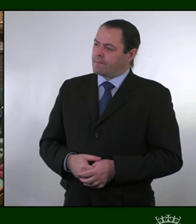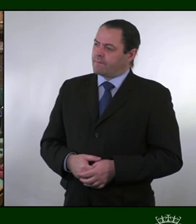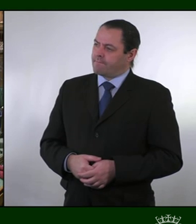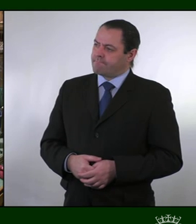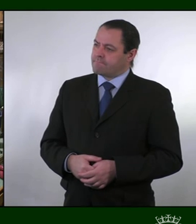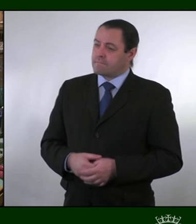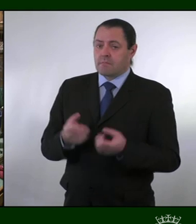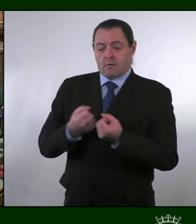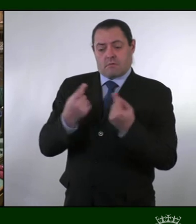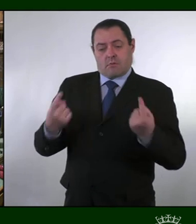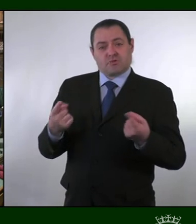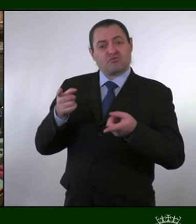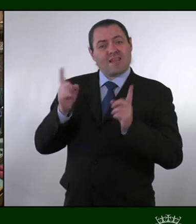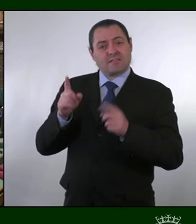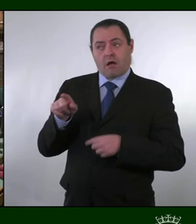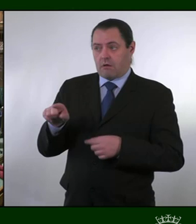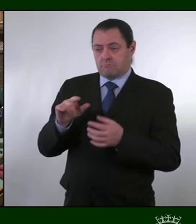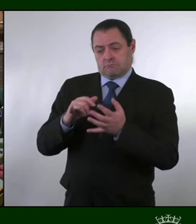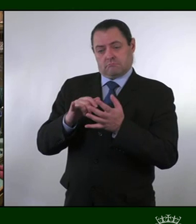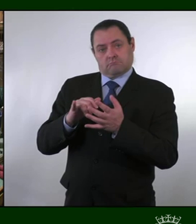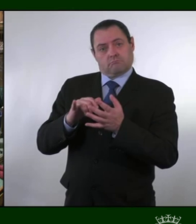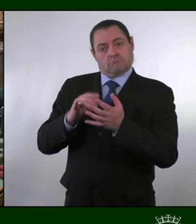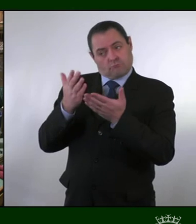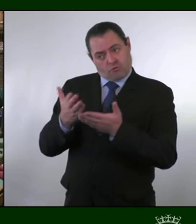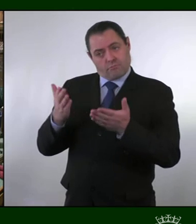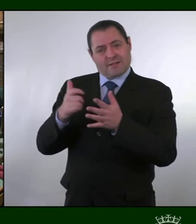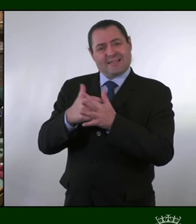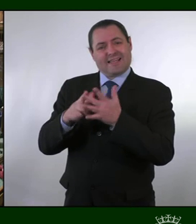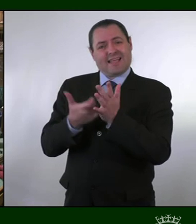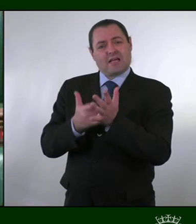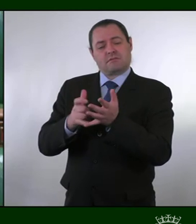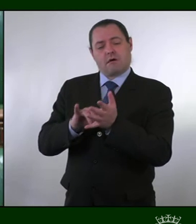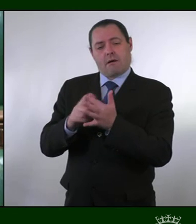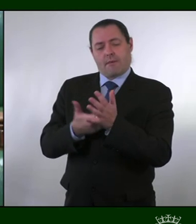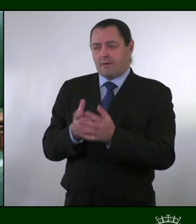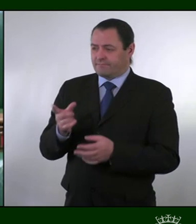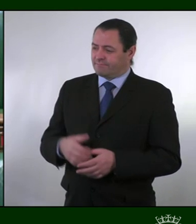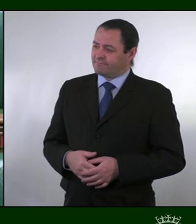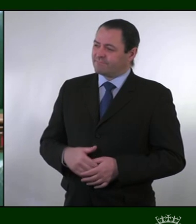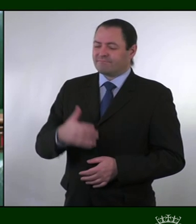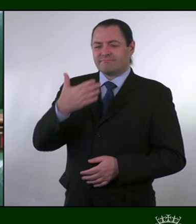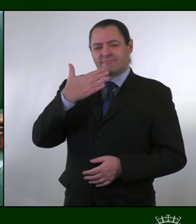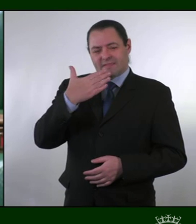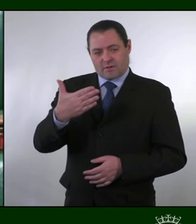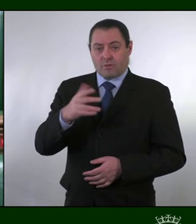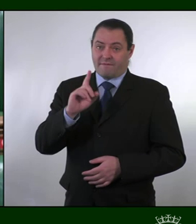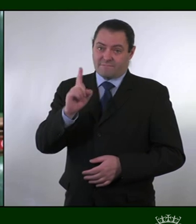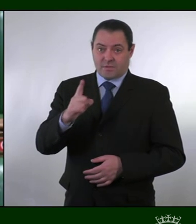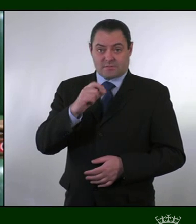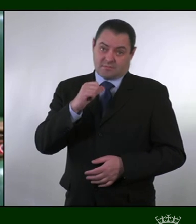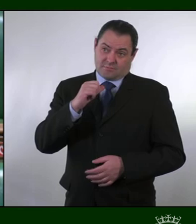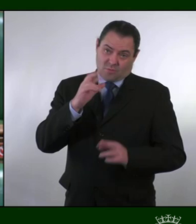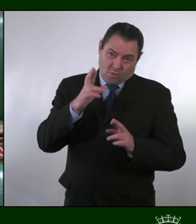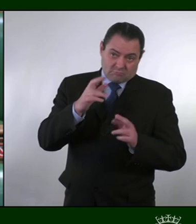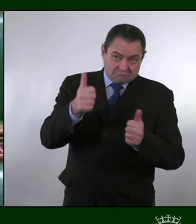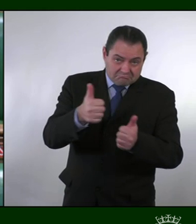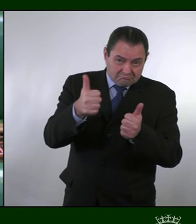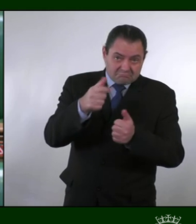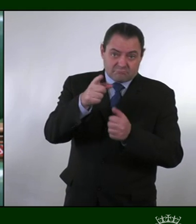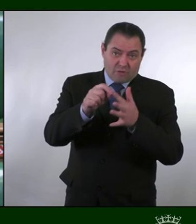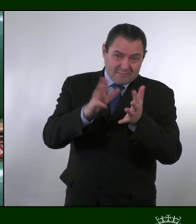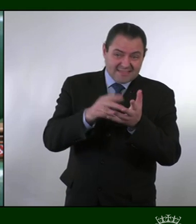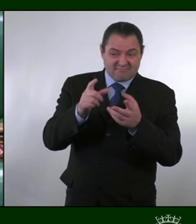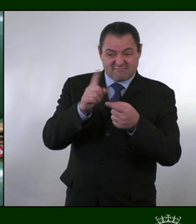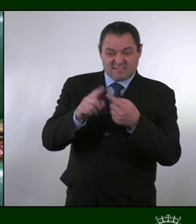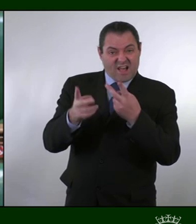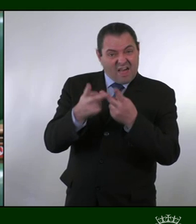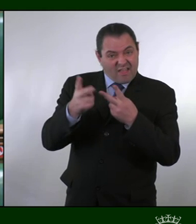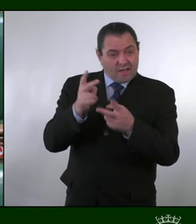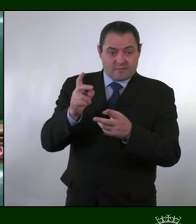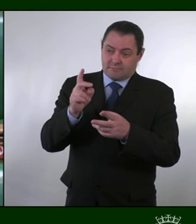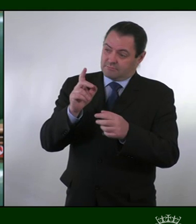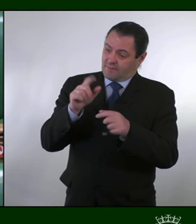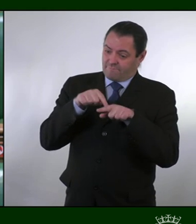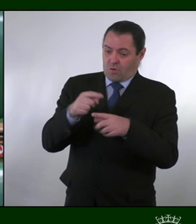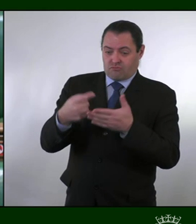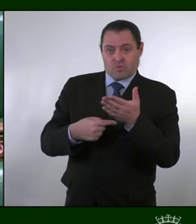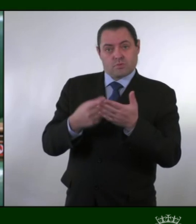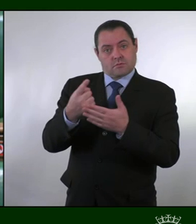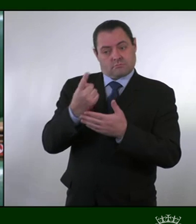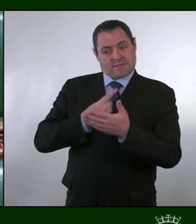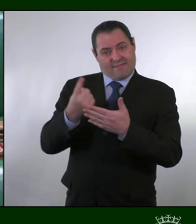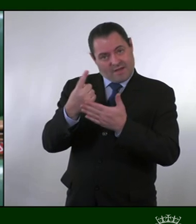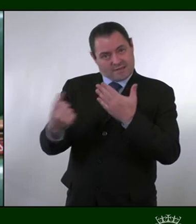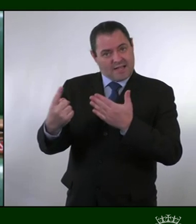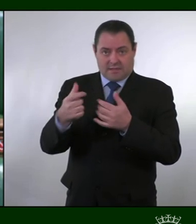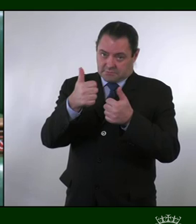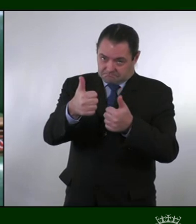May I start by sending my best wishes to the Prime Minister and all those across the country who are doing the right thing by following the rules and self-isolating?